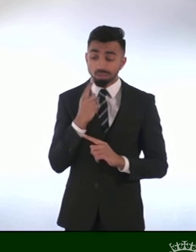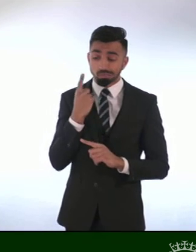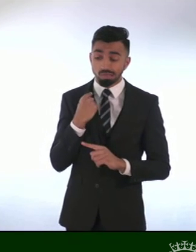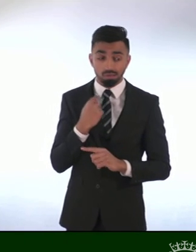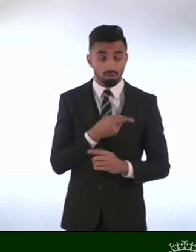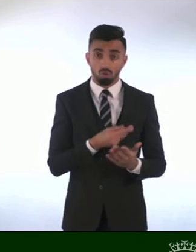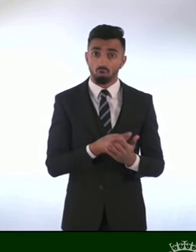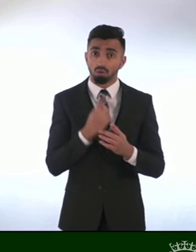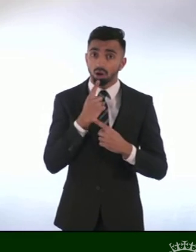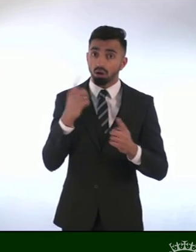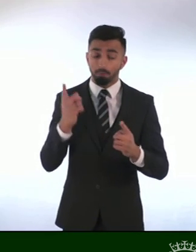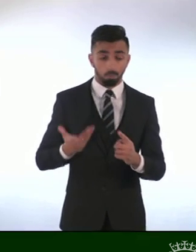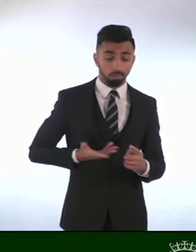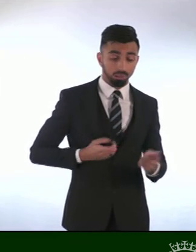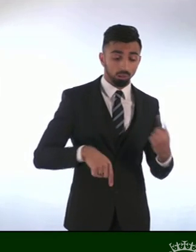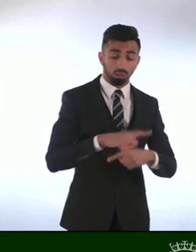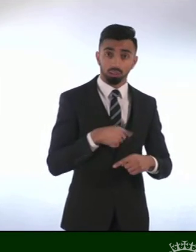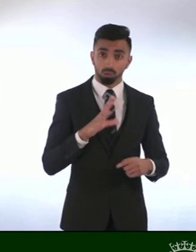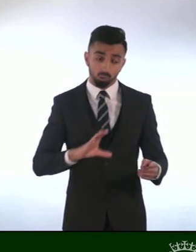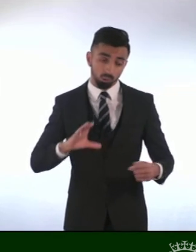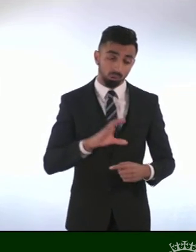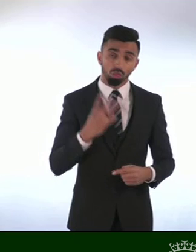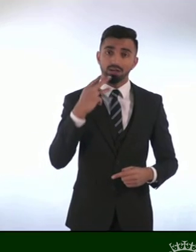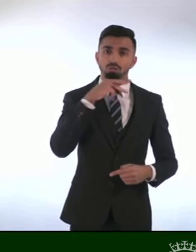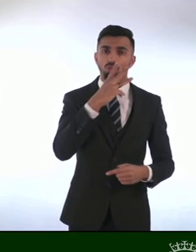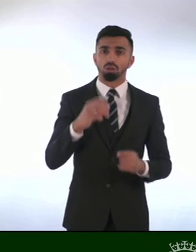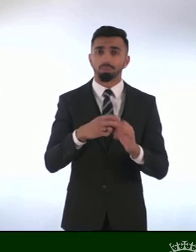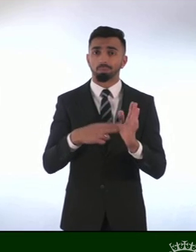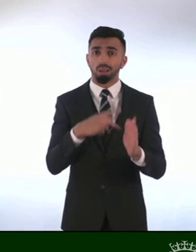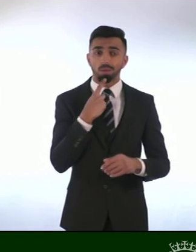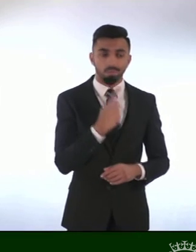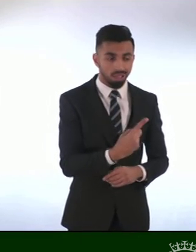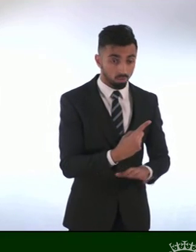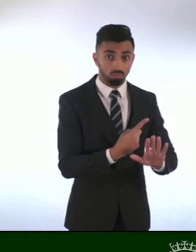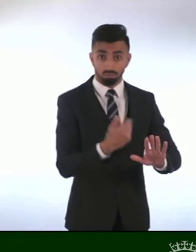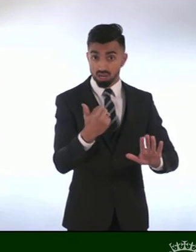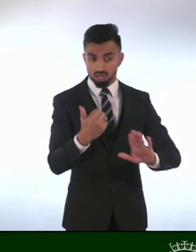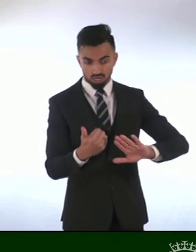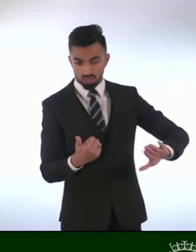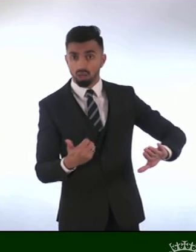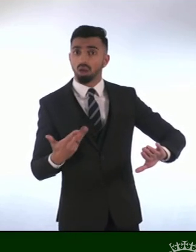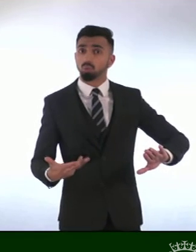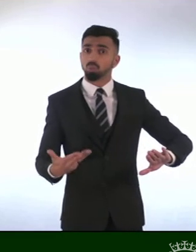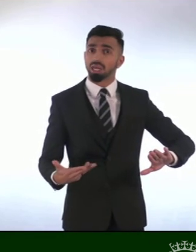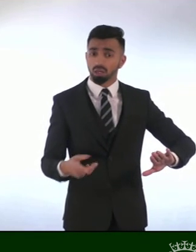Today the UK Government need to announce a financial package for people.